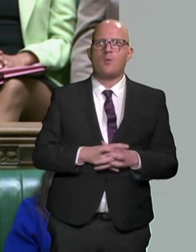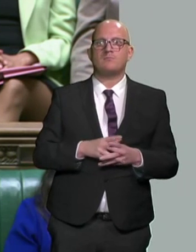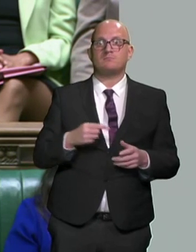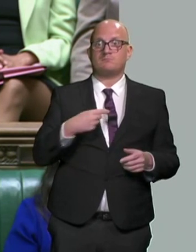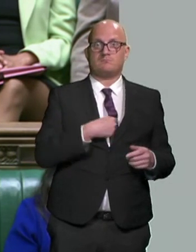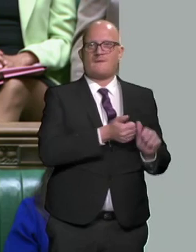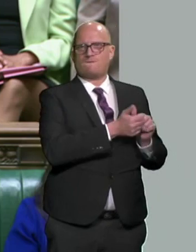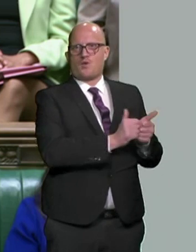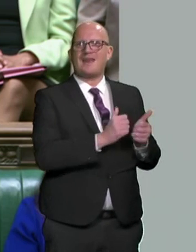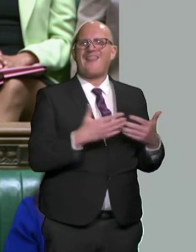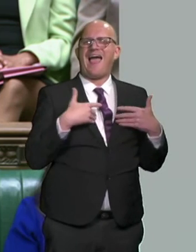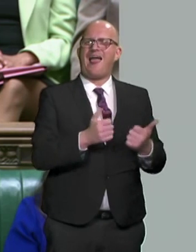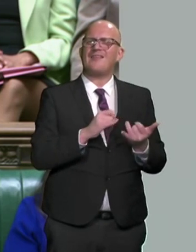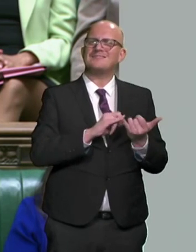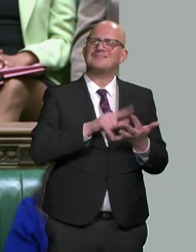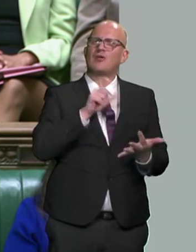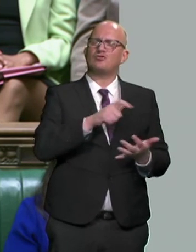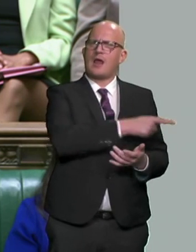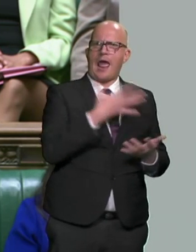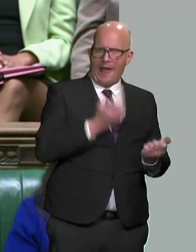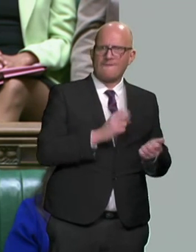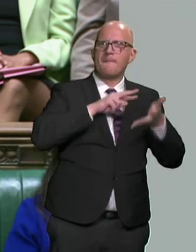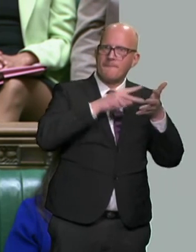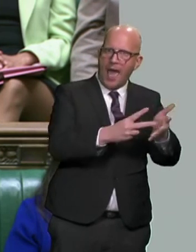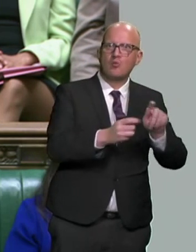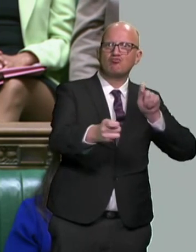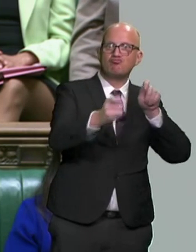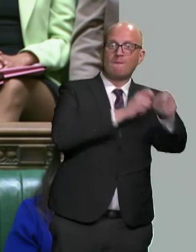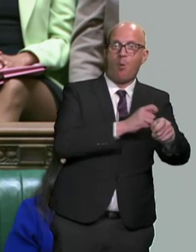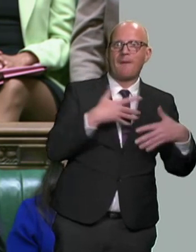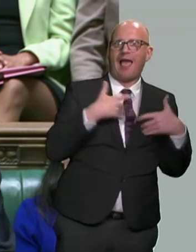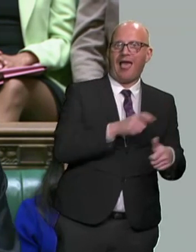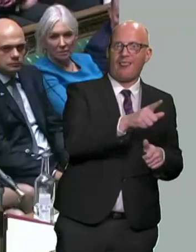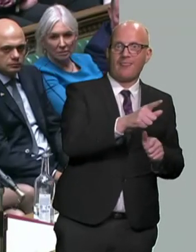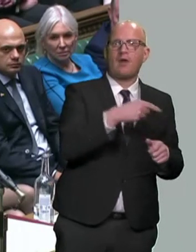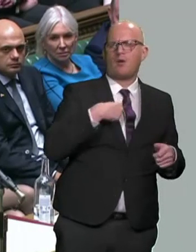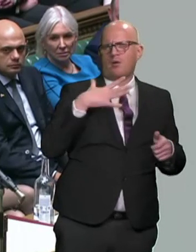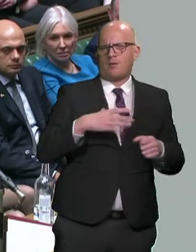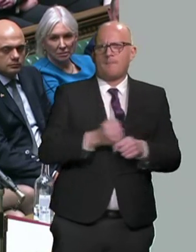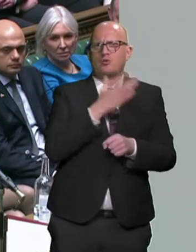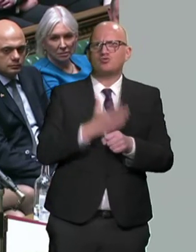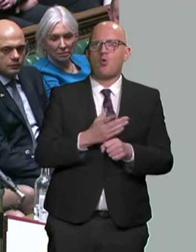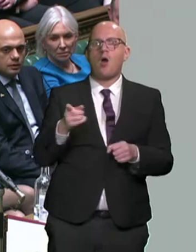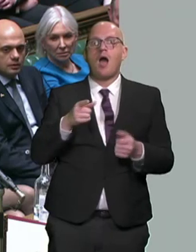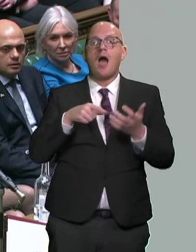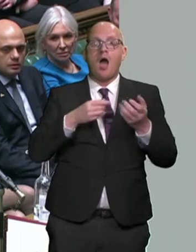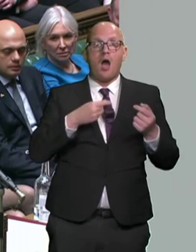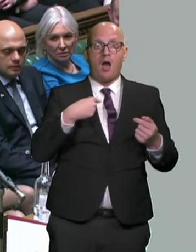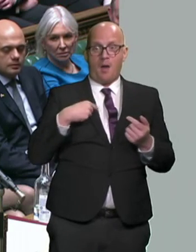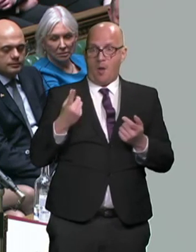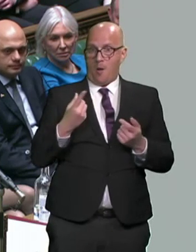Friend the Health Secretary’s plans to reform healthcare will ensure every pound of taxpayers’ money is well spent.